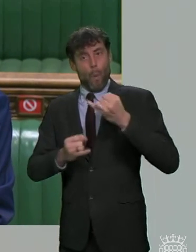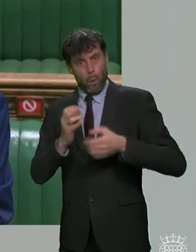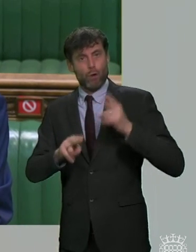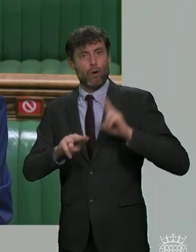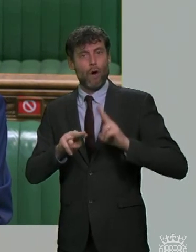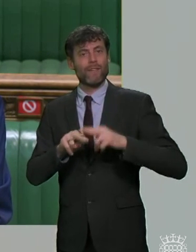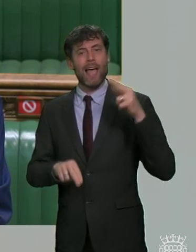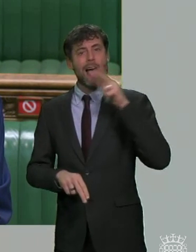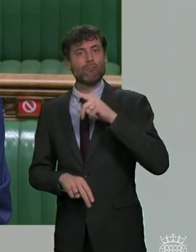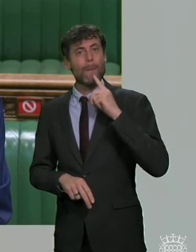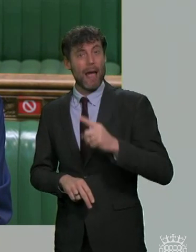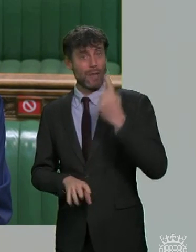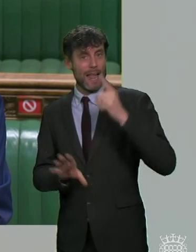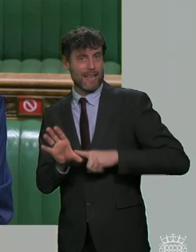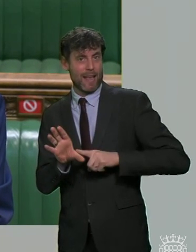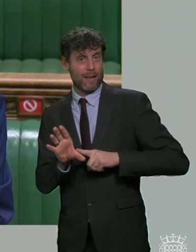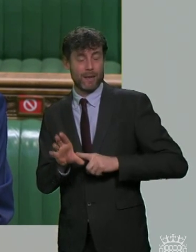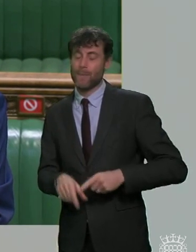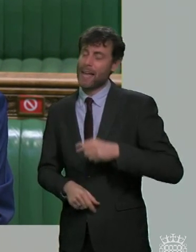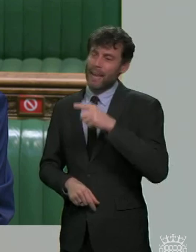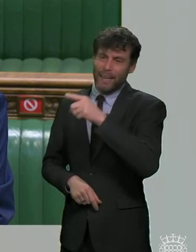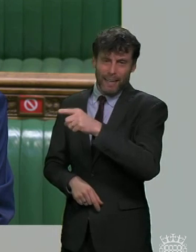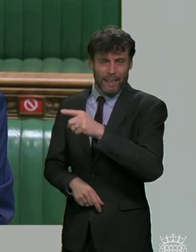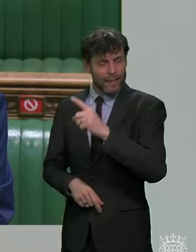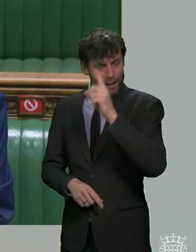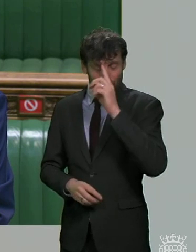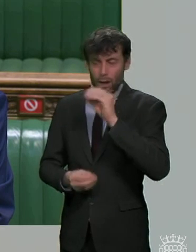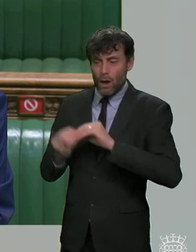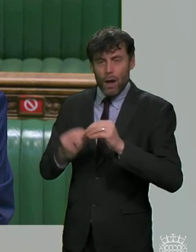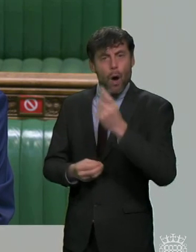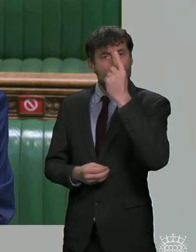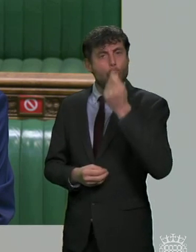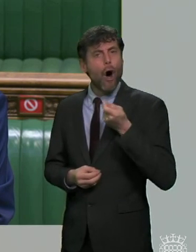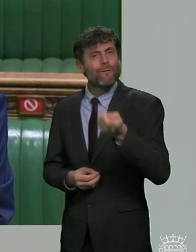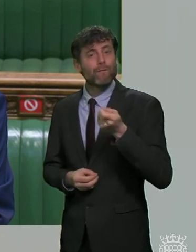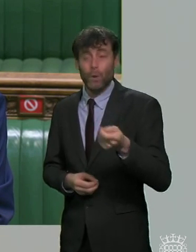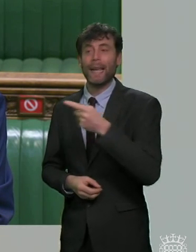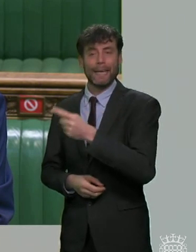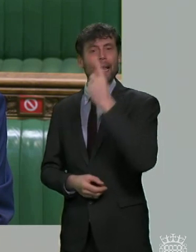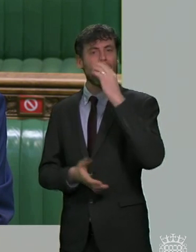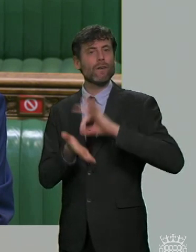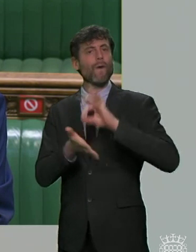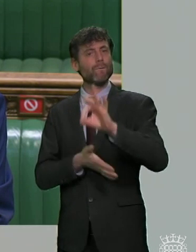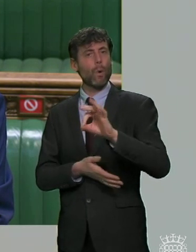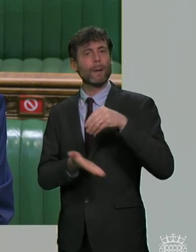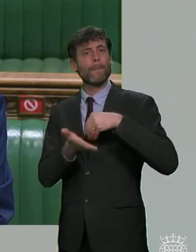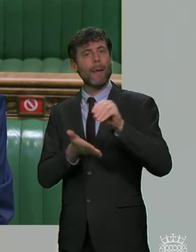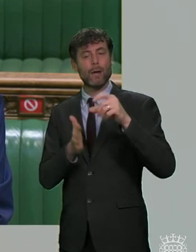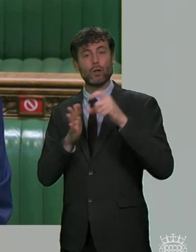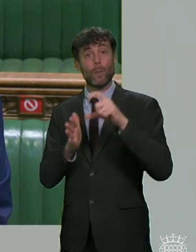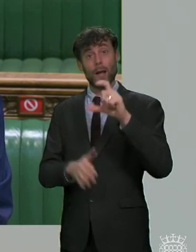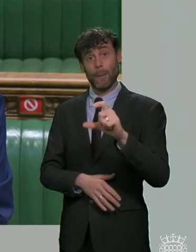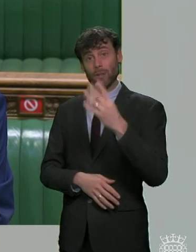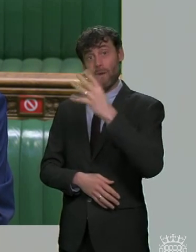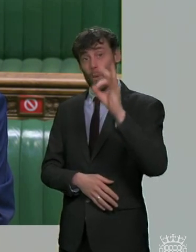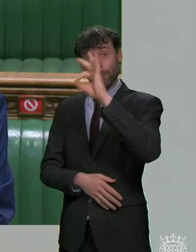The Prime Minister has been talking about affordability; he could afford to give Dominic Cummings a 40% pay rise.